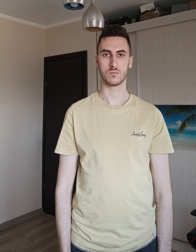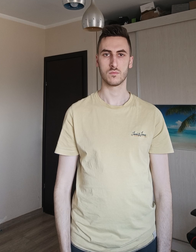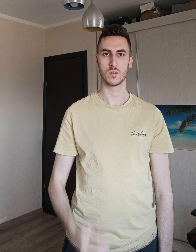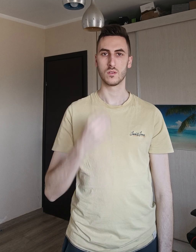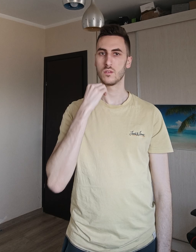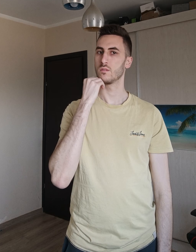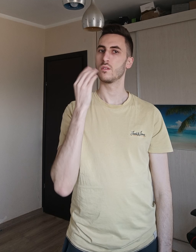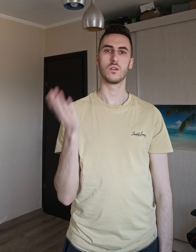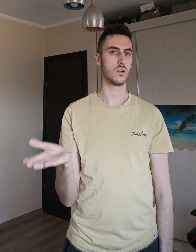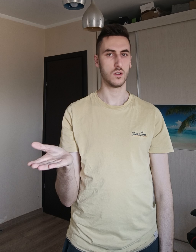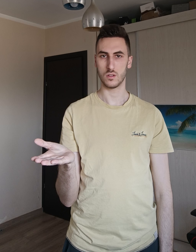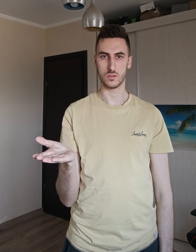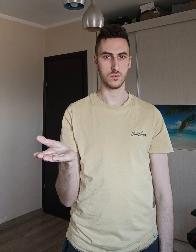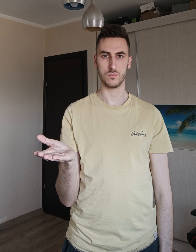לא טוב